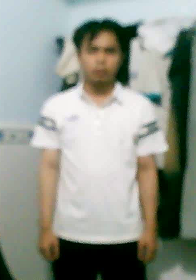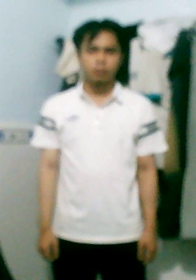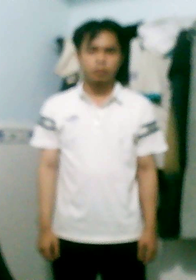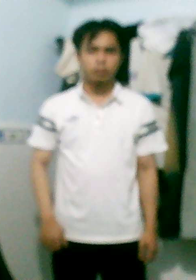thay co